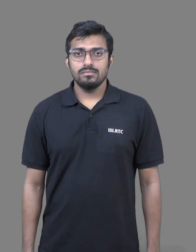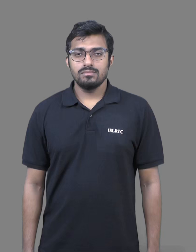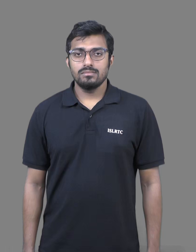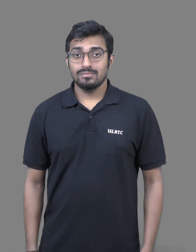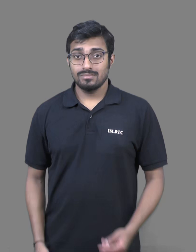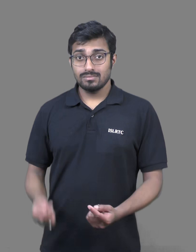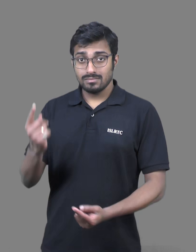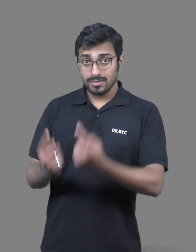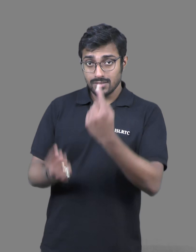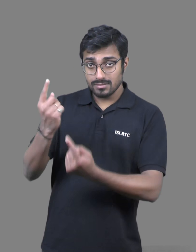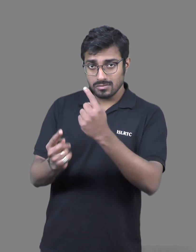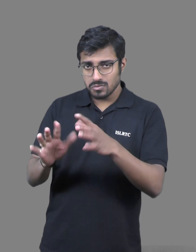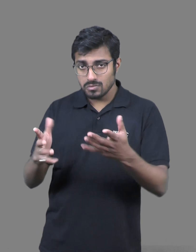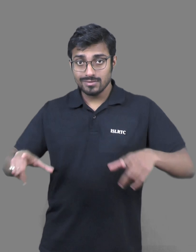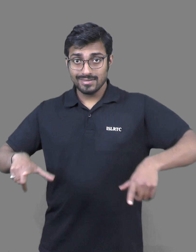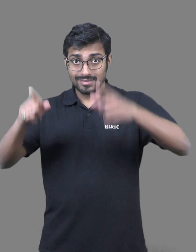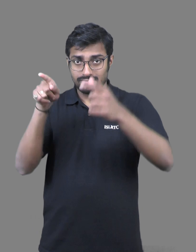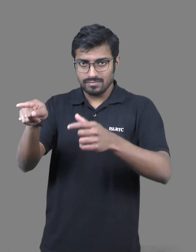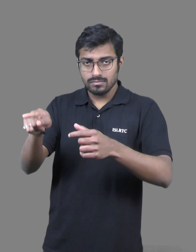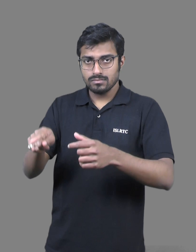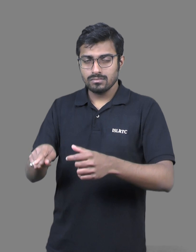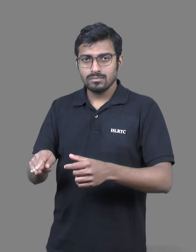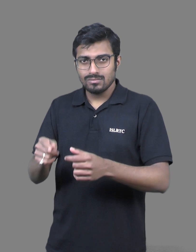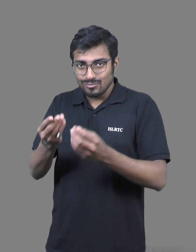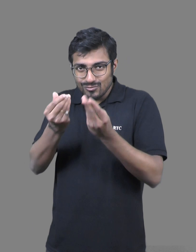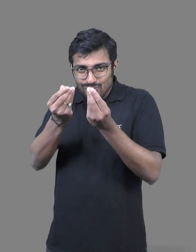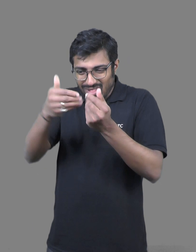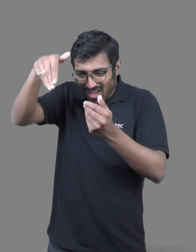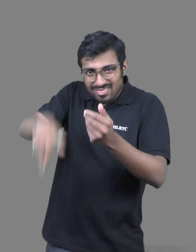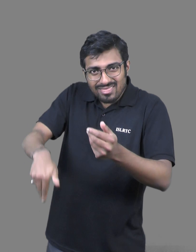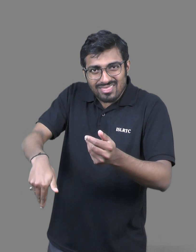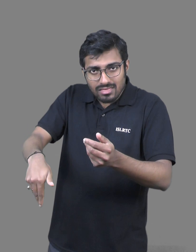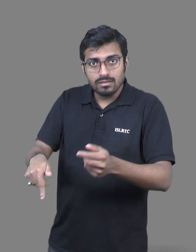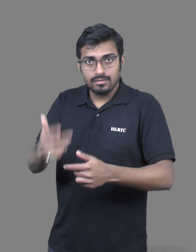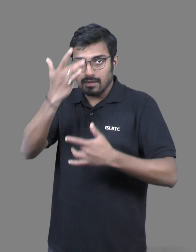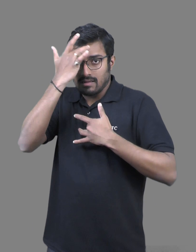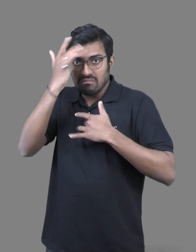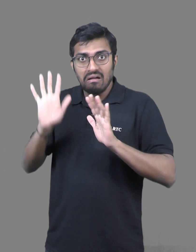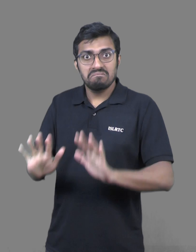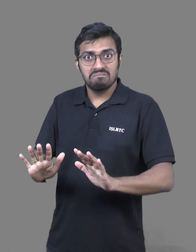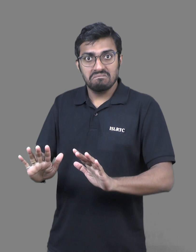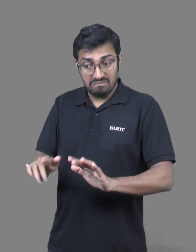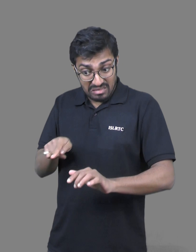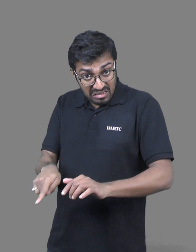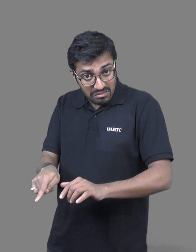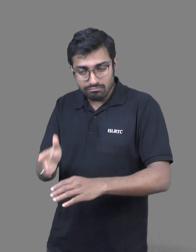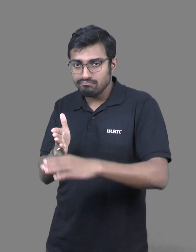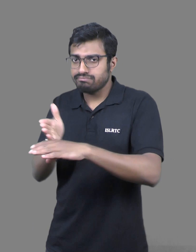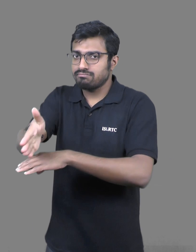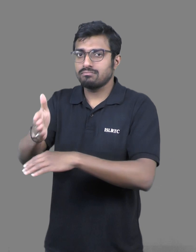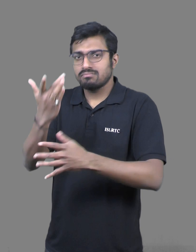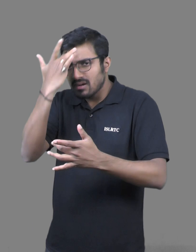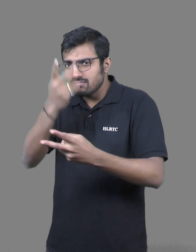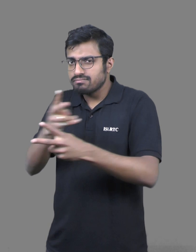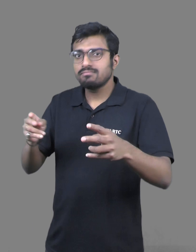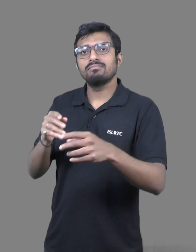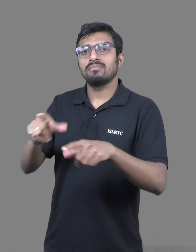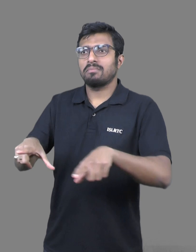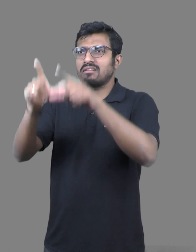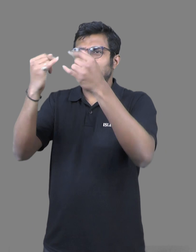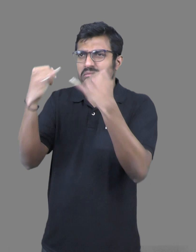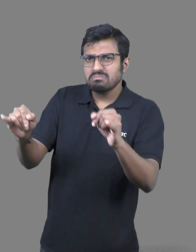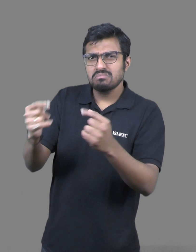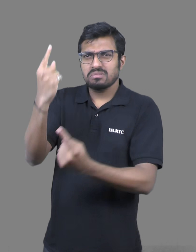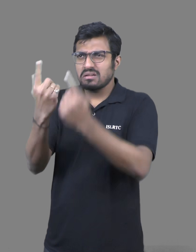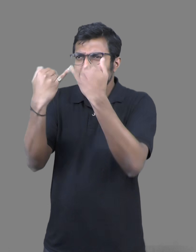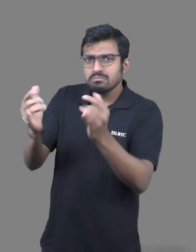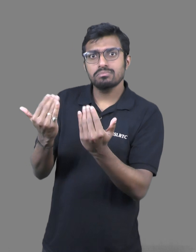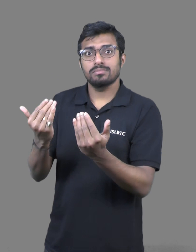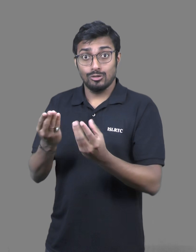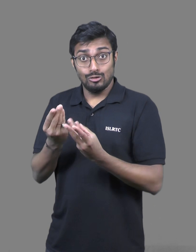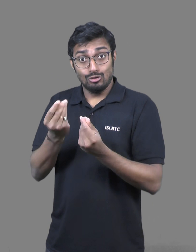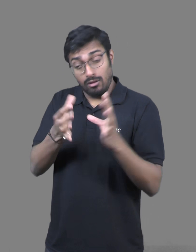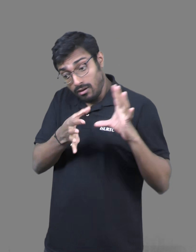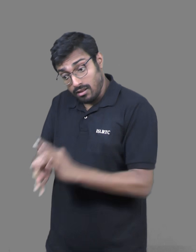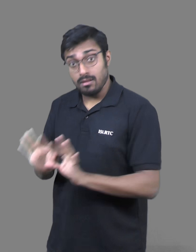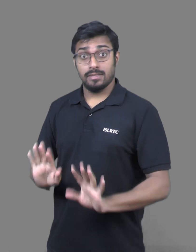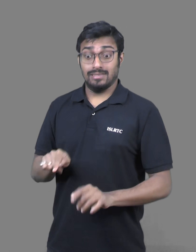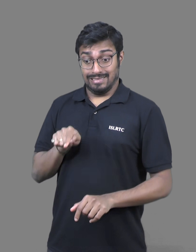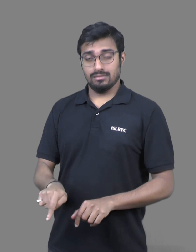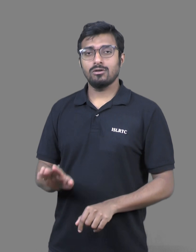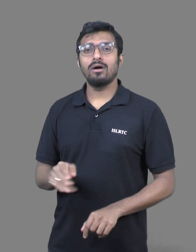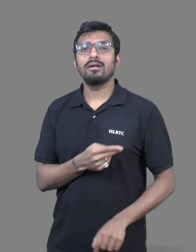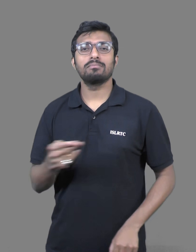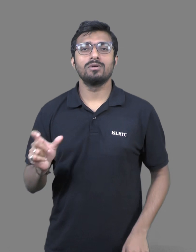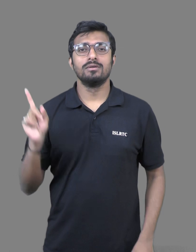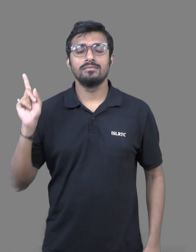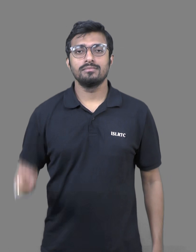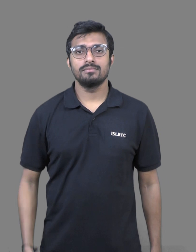Soil Borne Disease